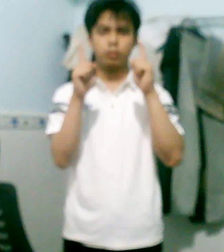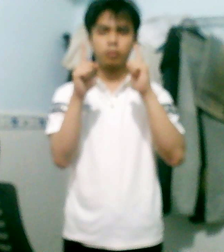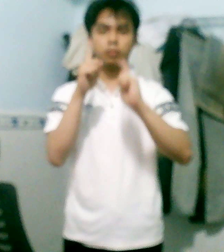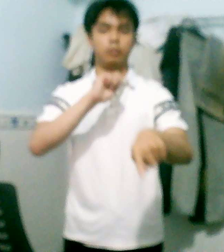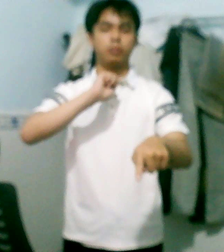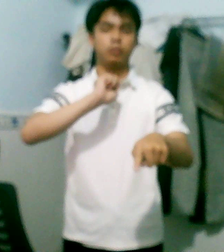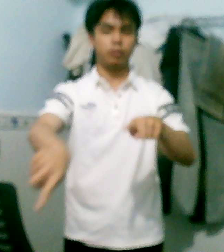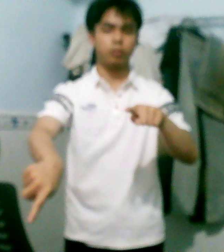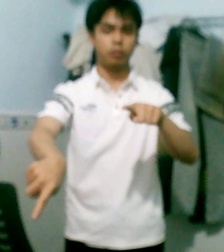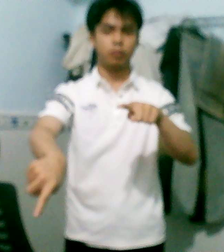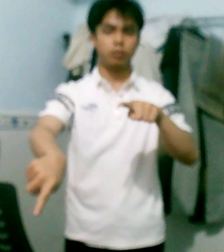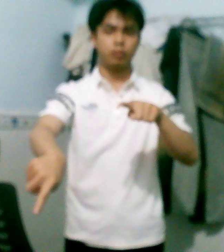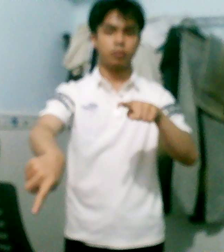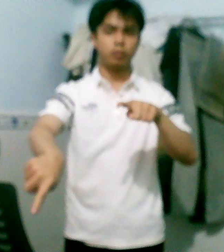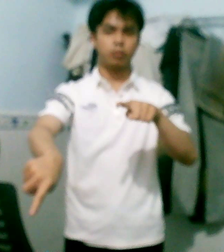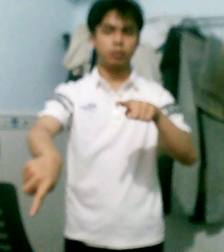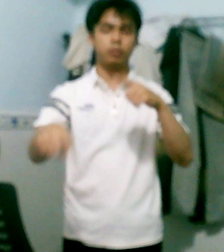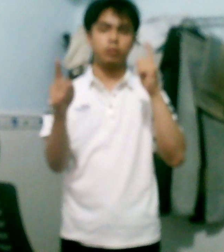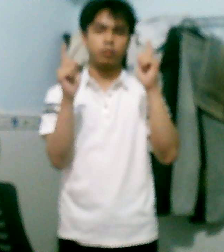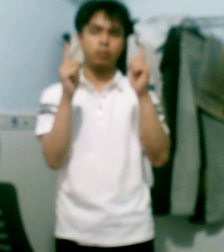phut